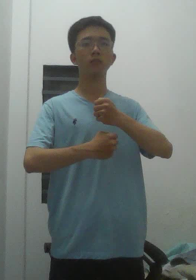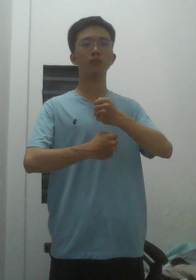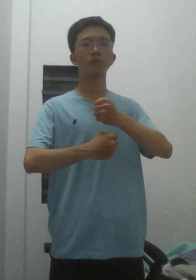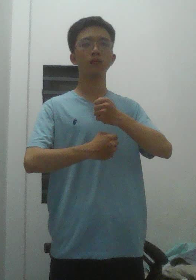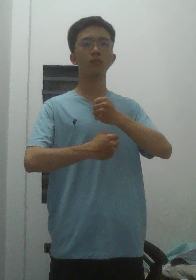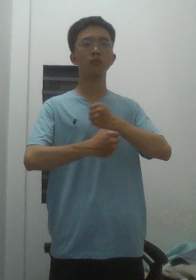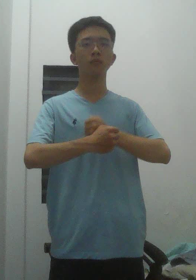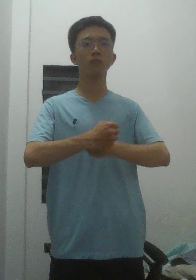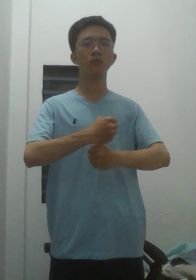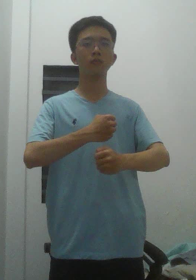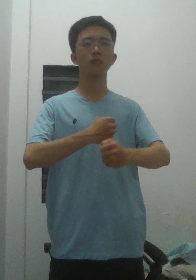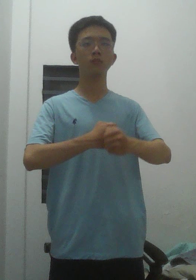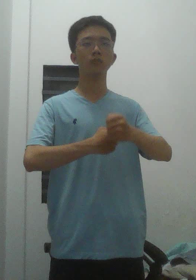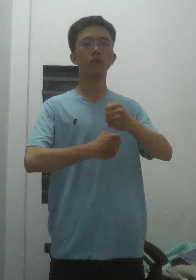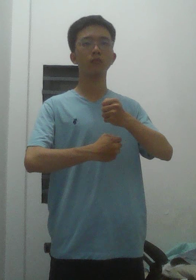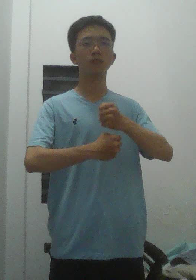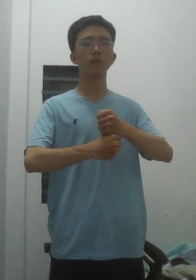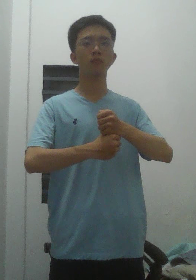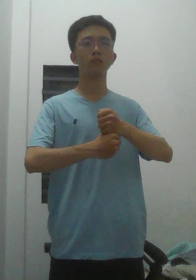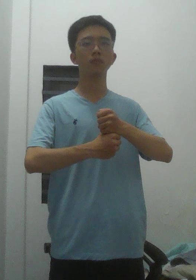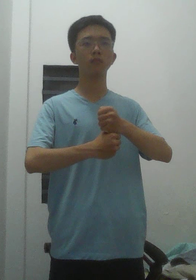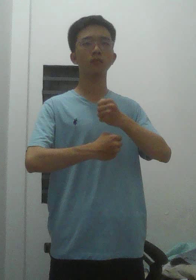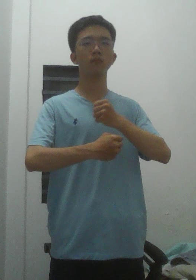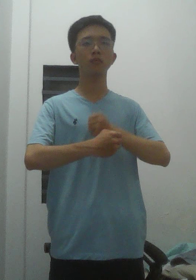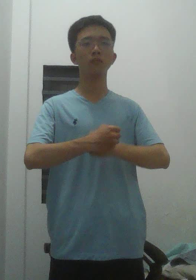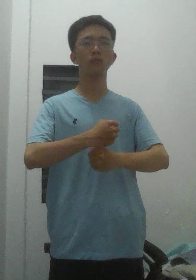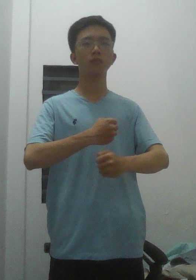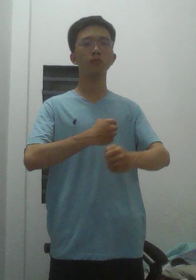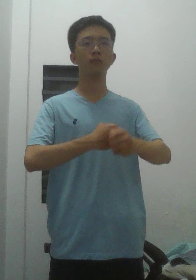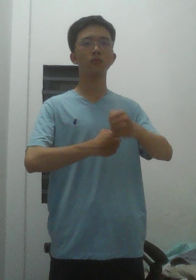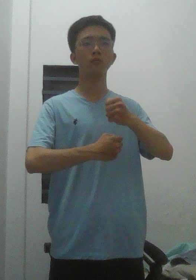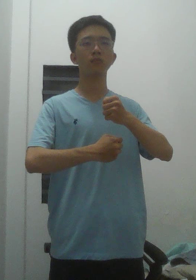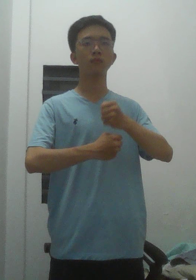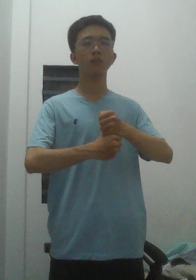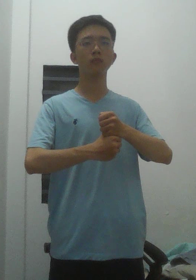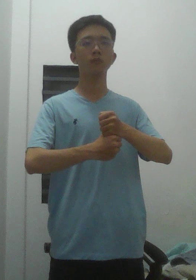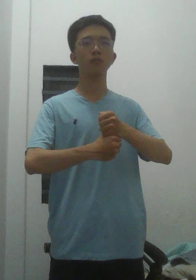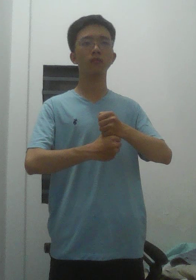quanh nam